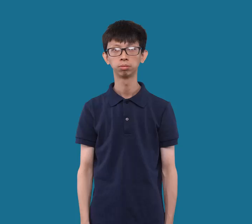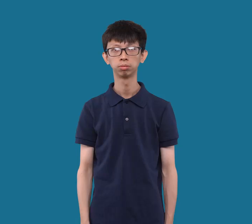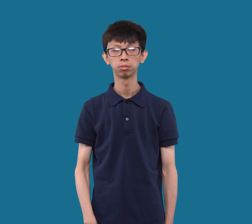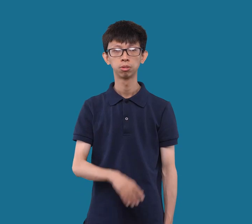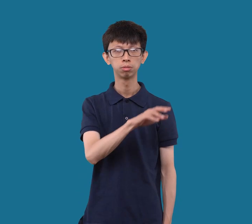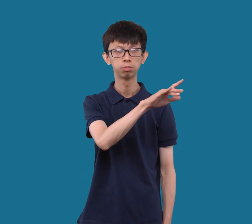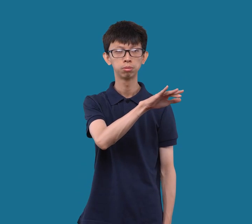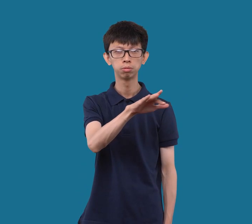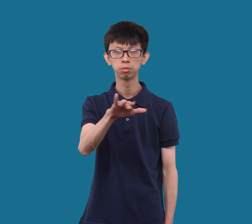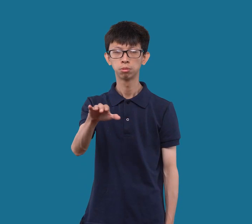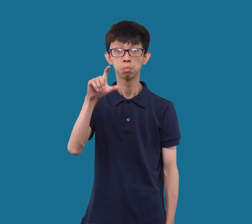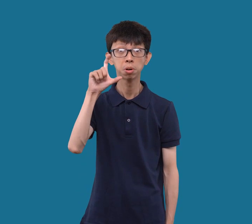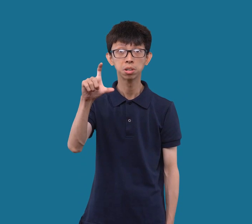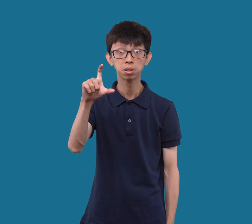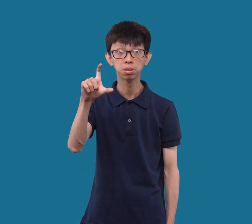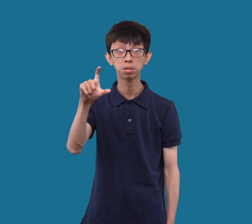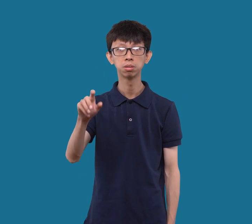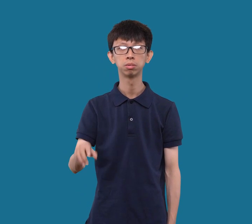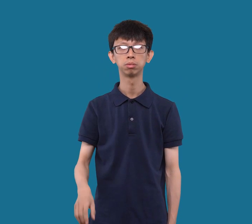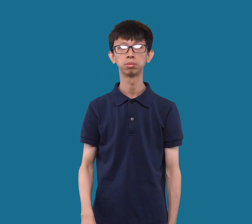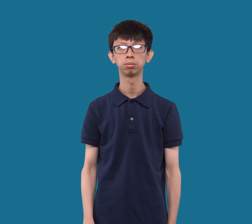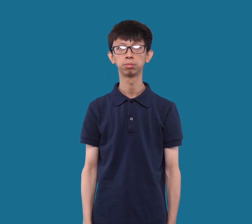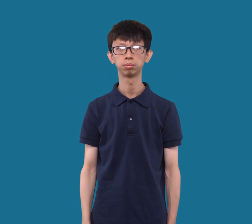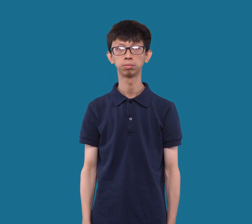chữ hoa